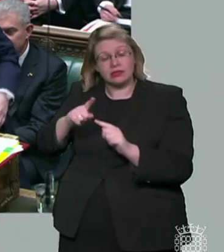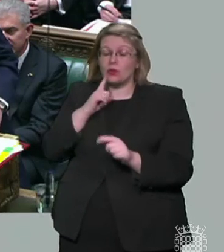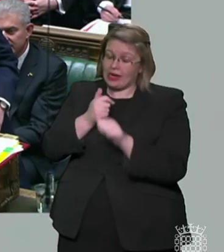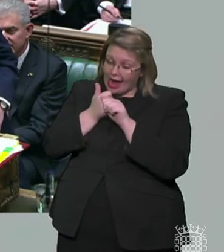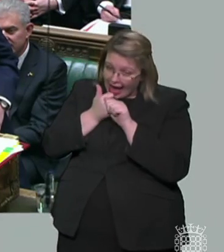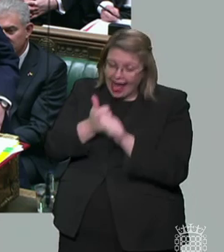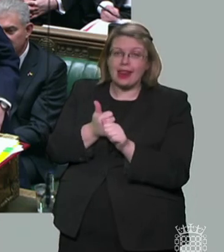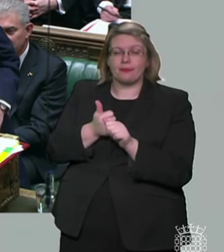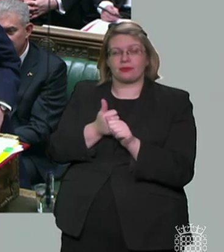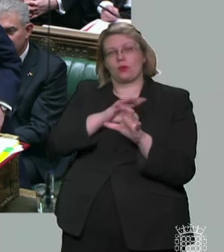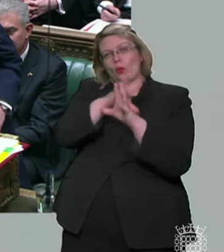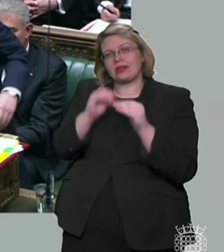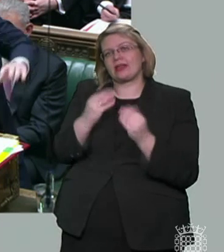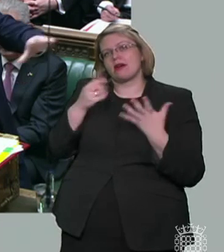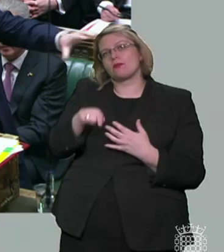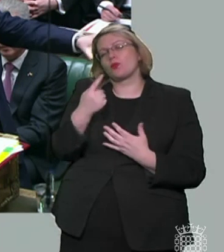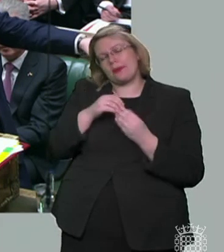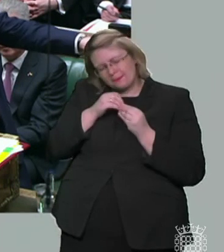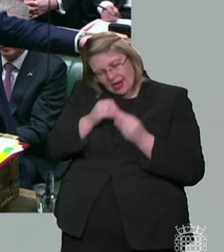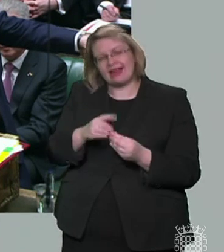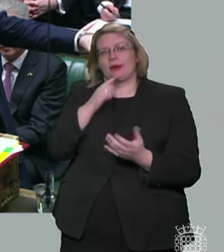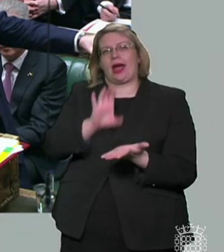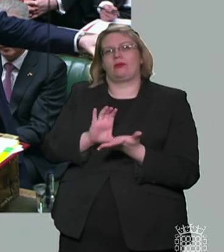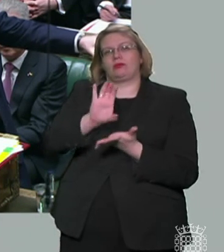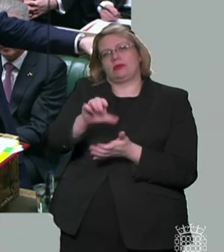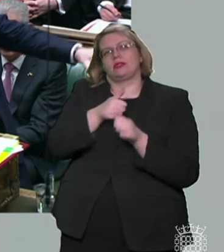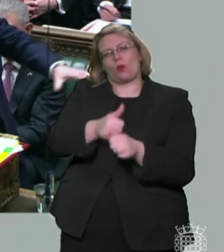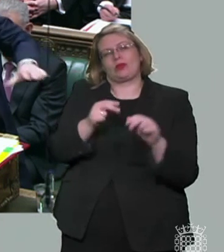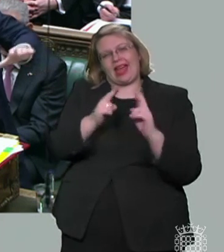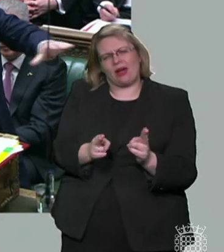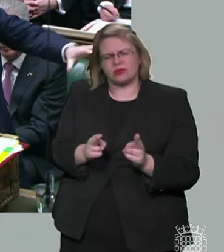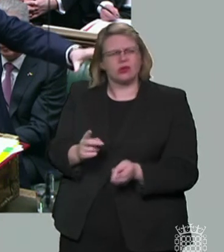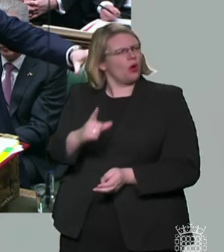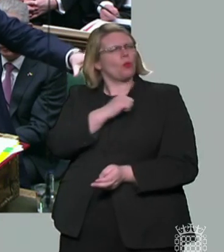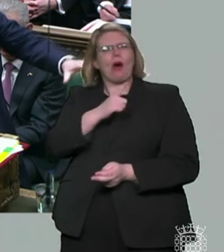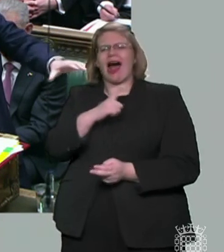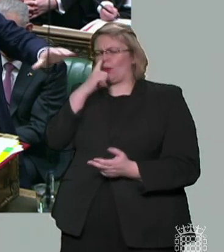1 billion. Why can this Government afford to do that?